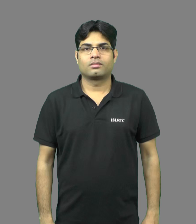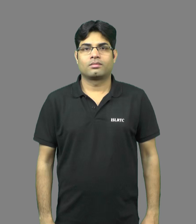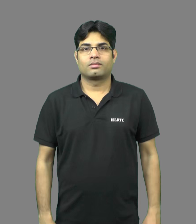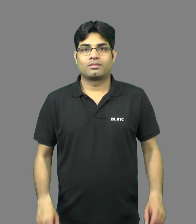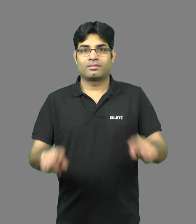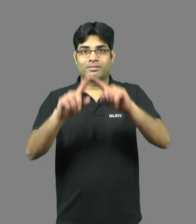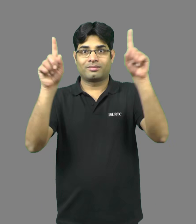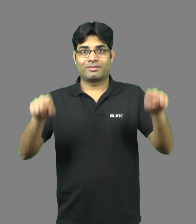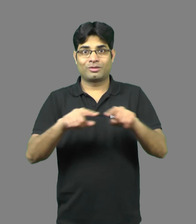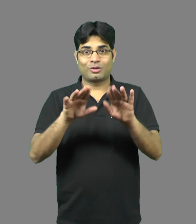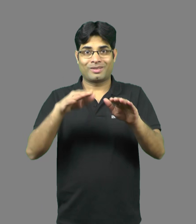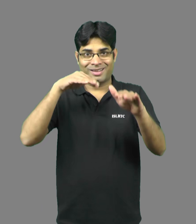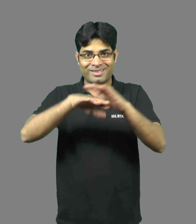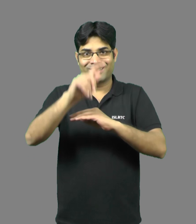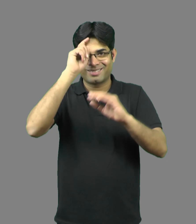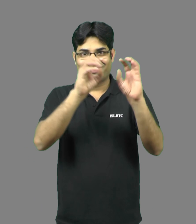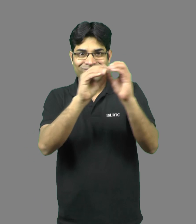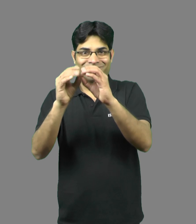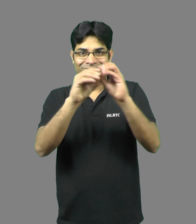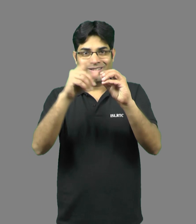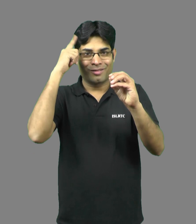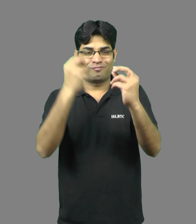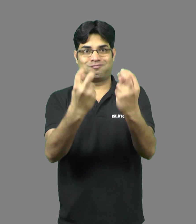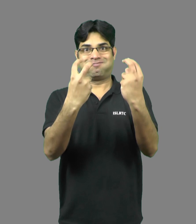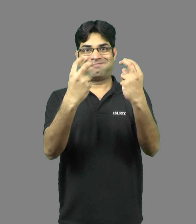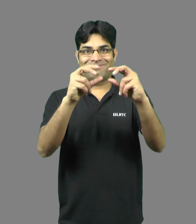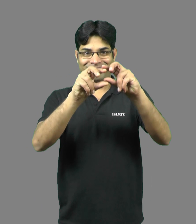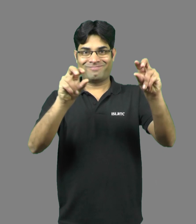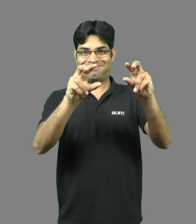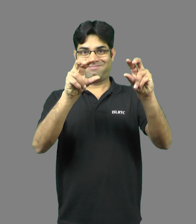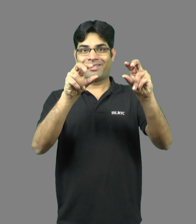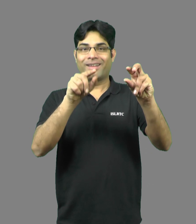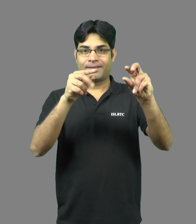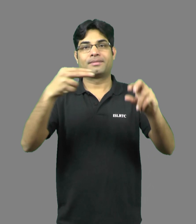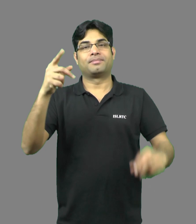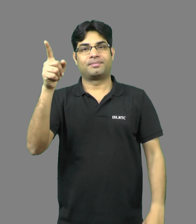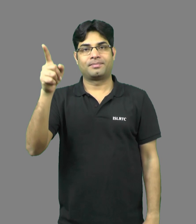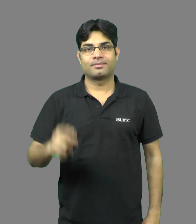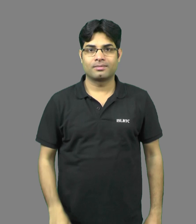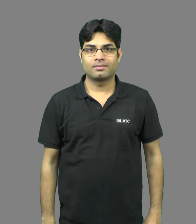Font Weight